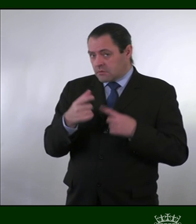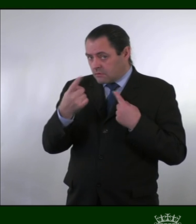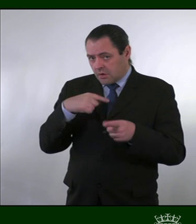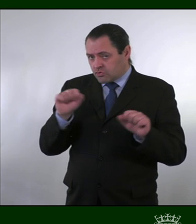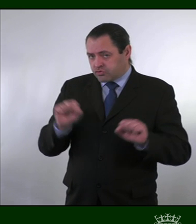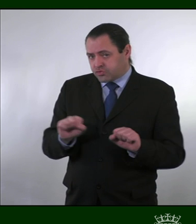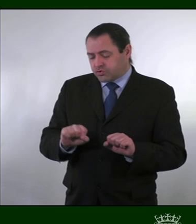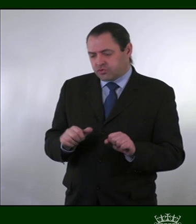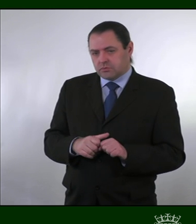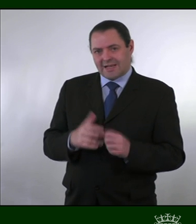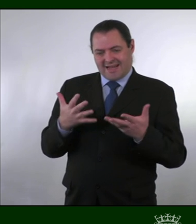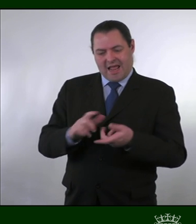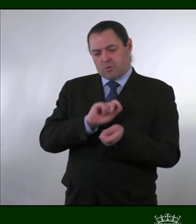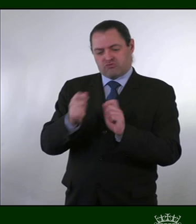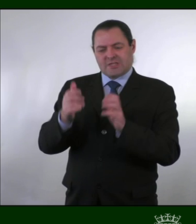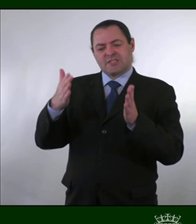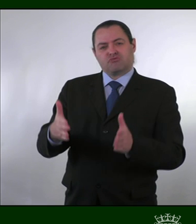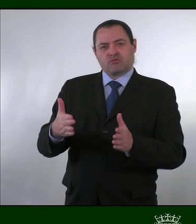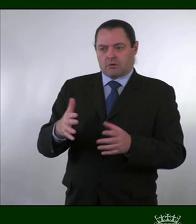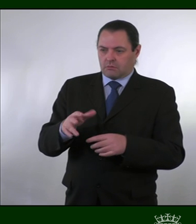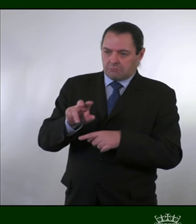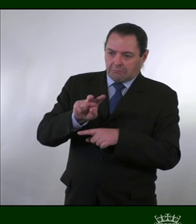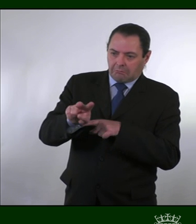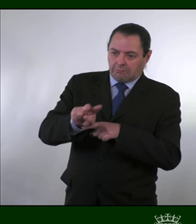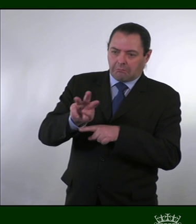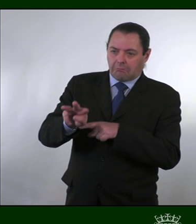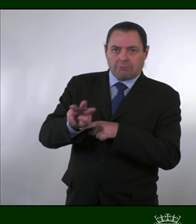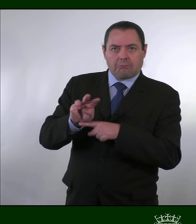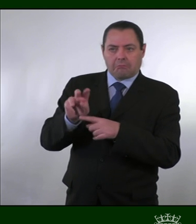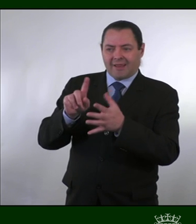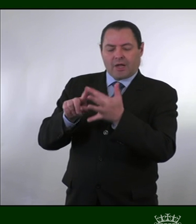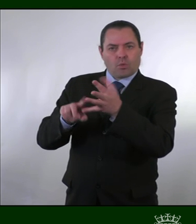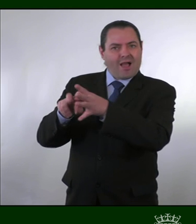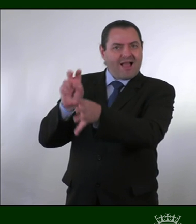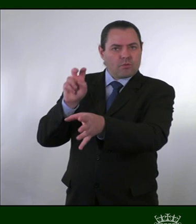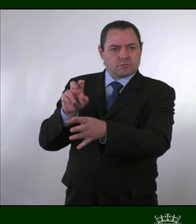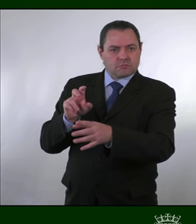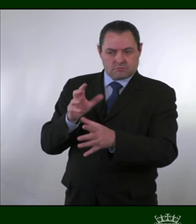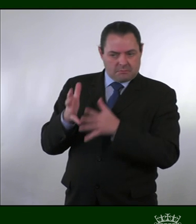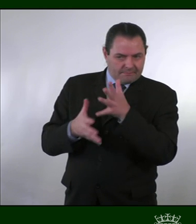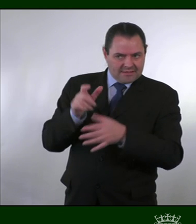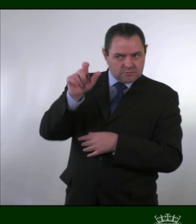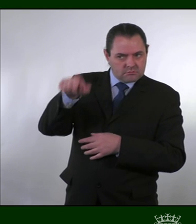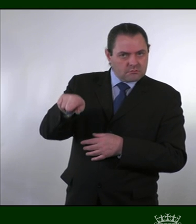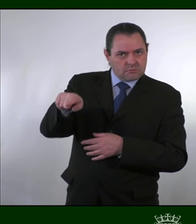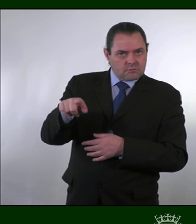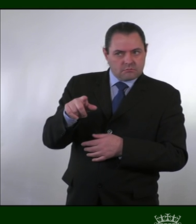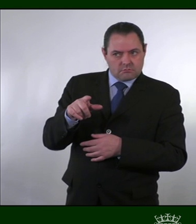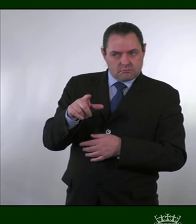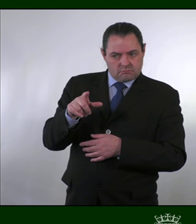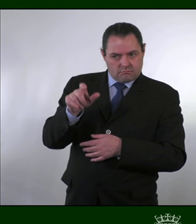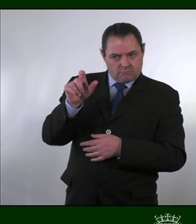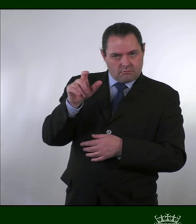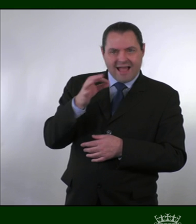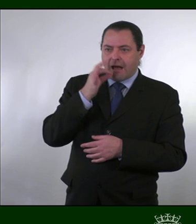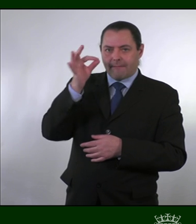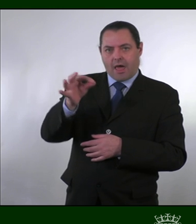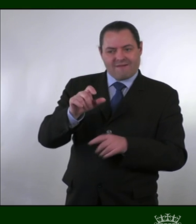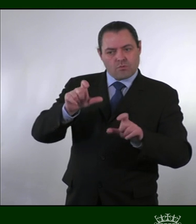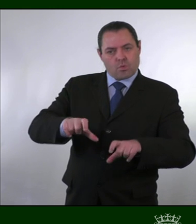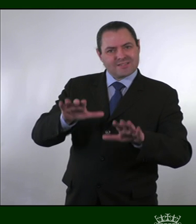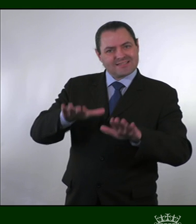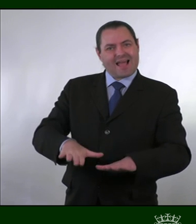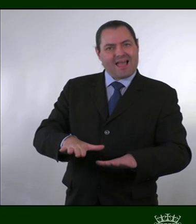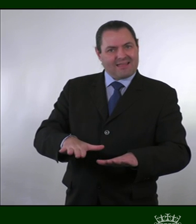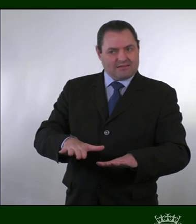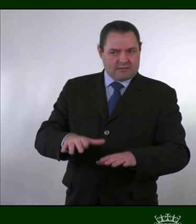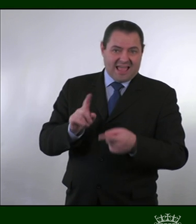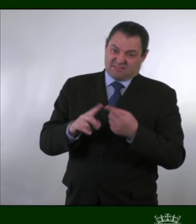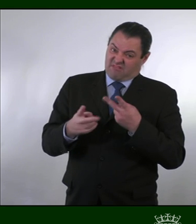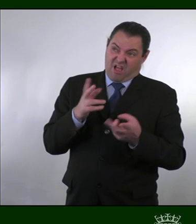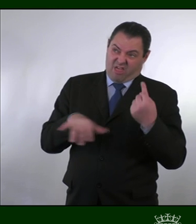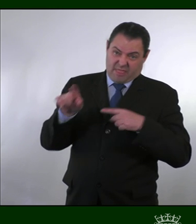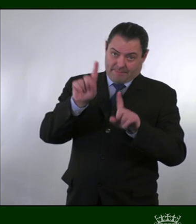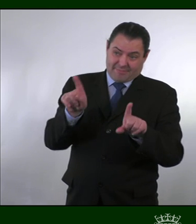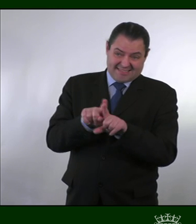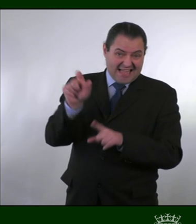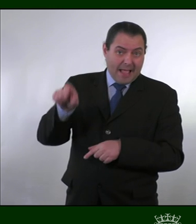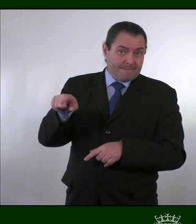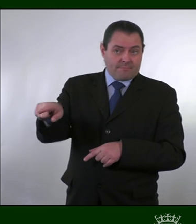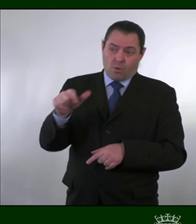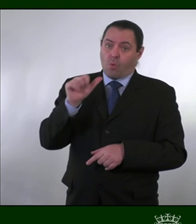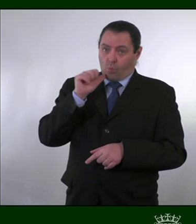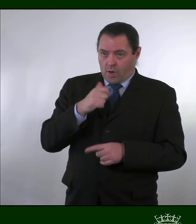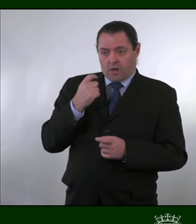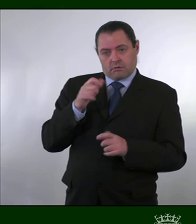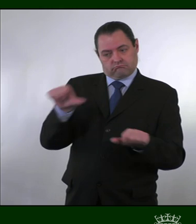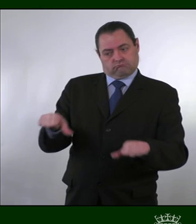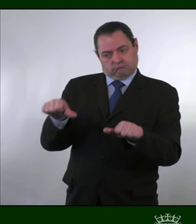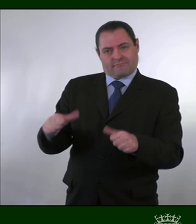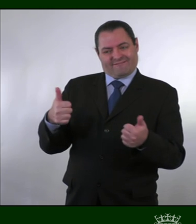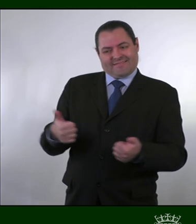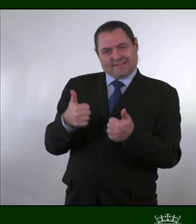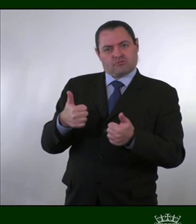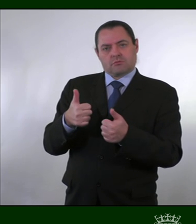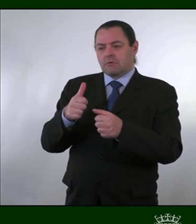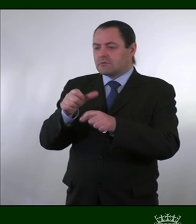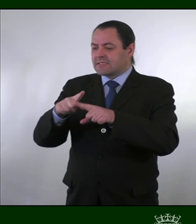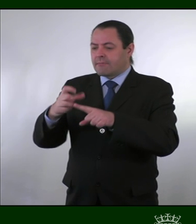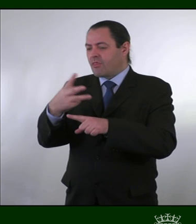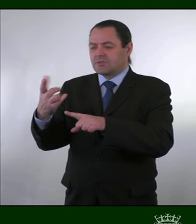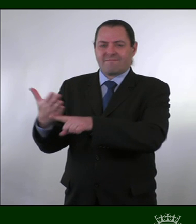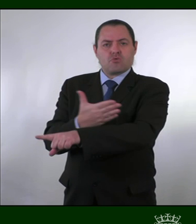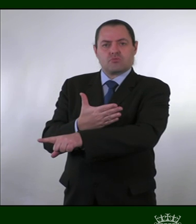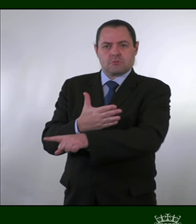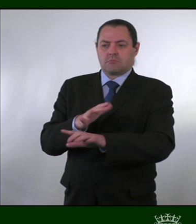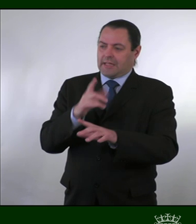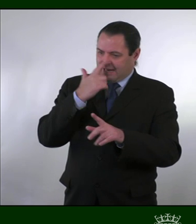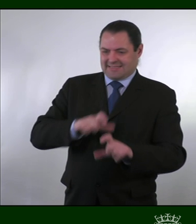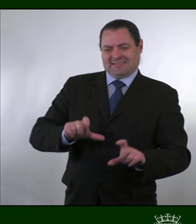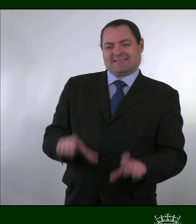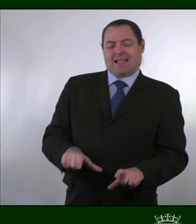With the end of the transition period just a few short weeks away, will the Prime Minister give a cast-iron guarantee that my constituent’s application and all other outstanding applications to the scheme will be concluded before 31 December 2020?